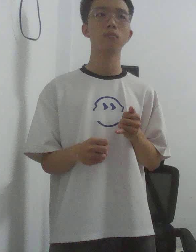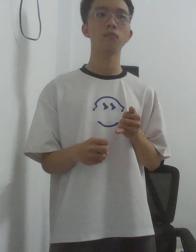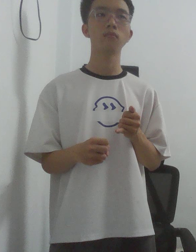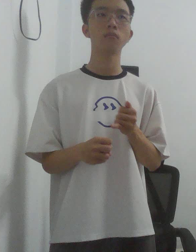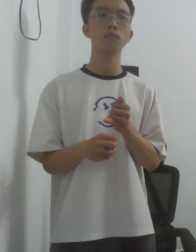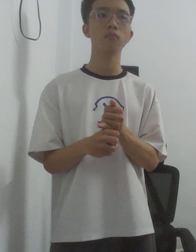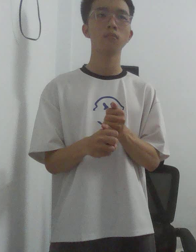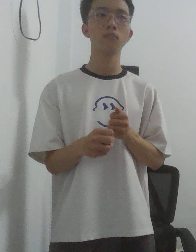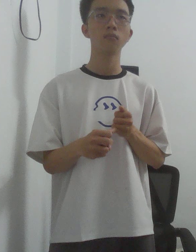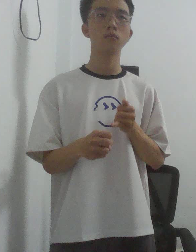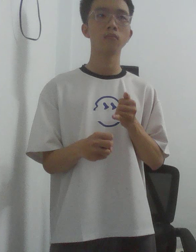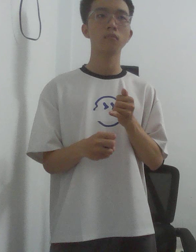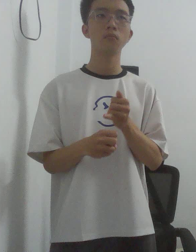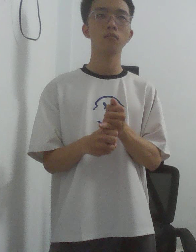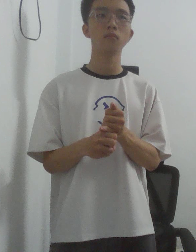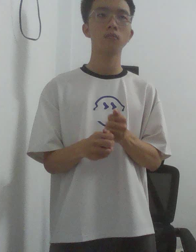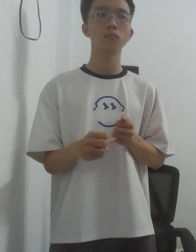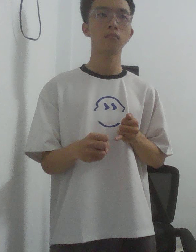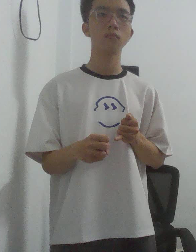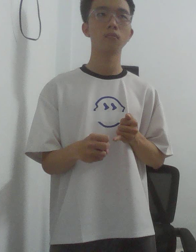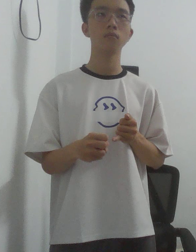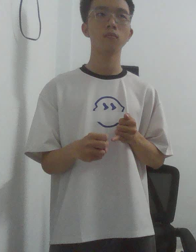cuoi nam